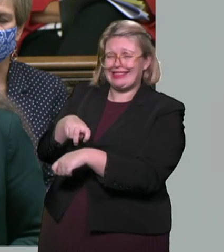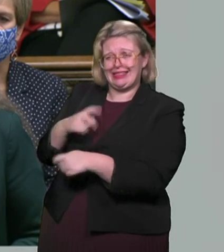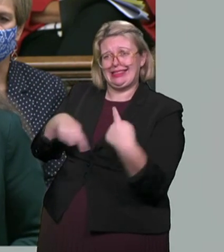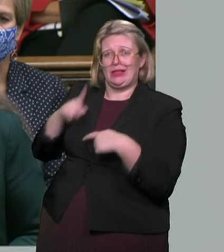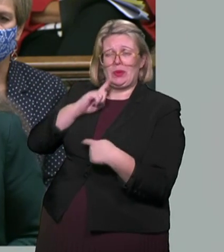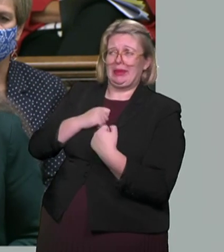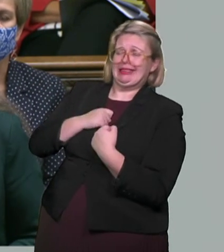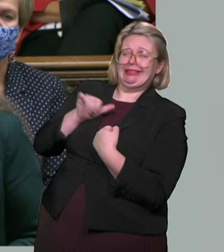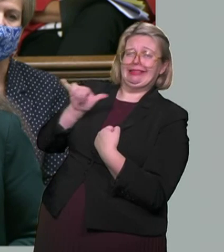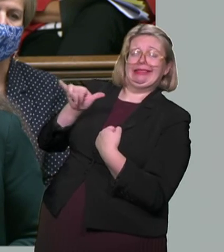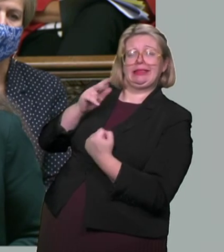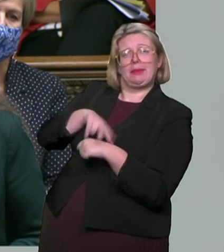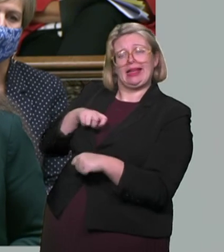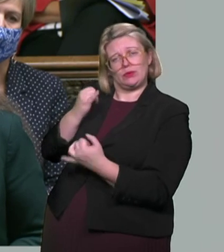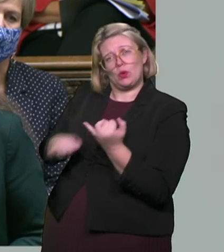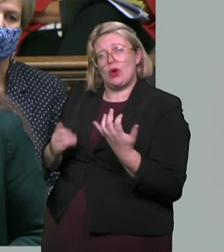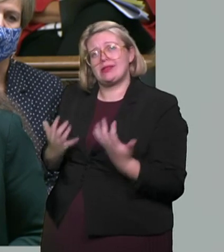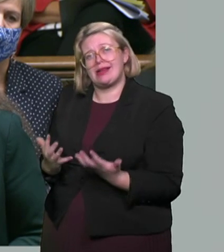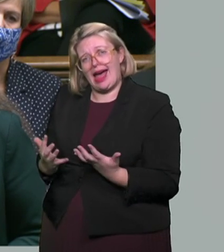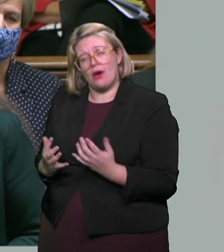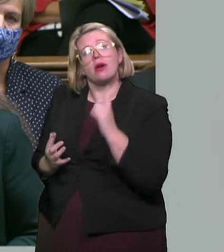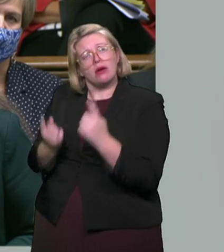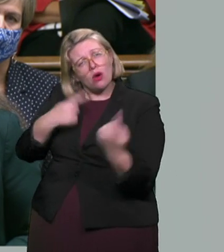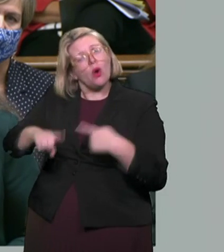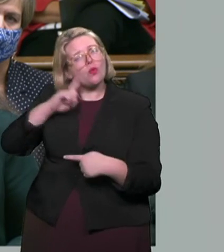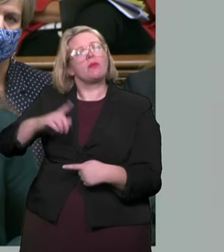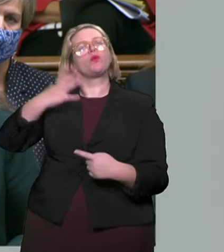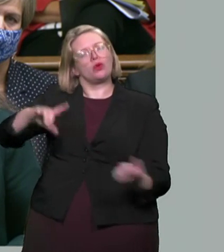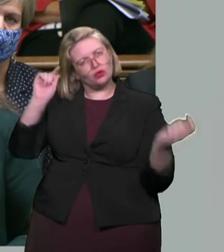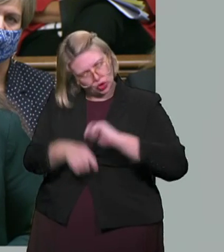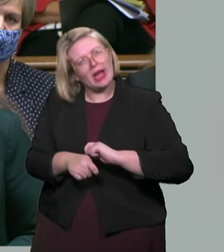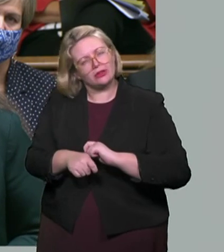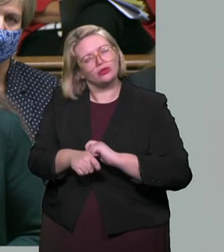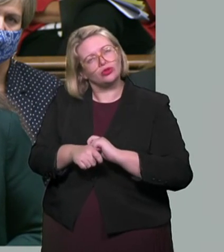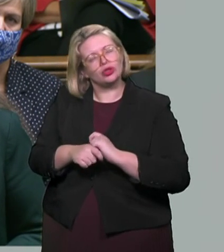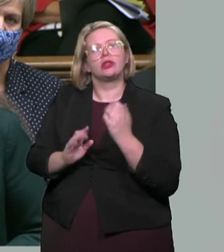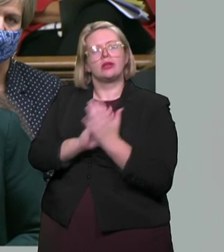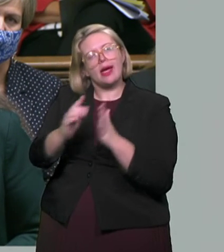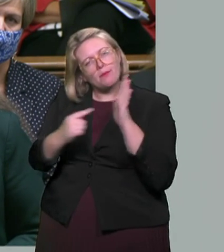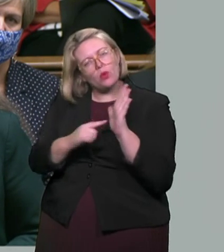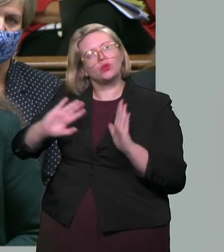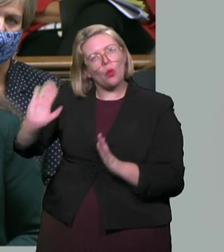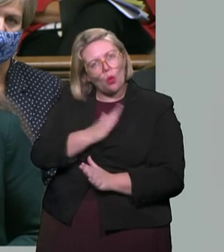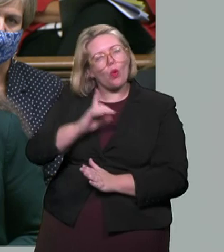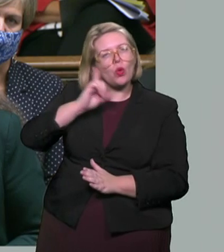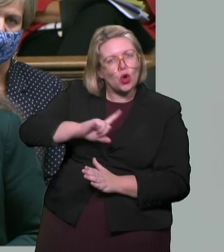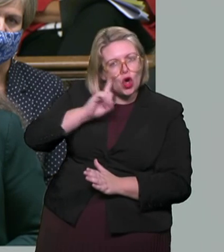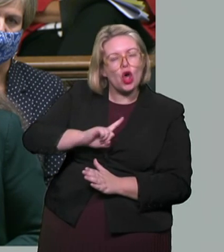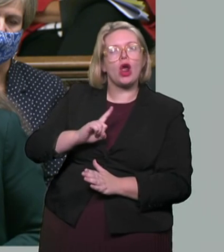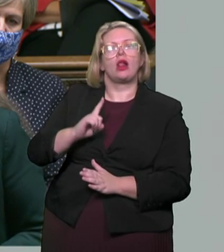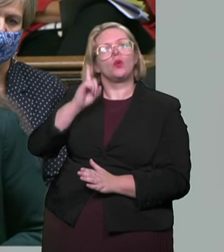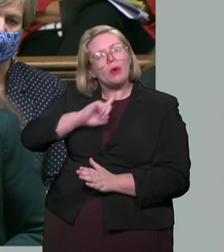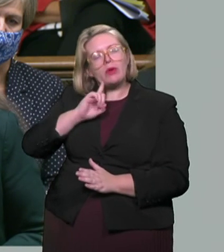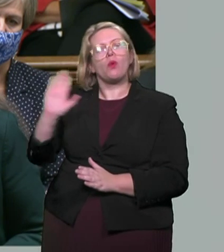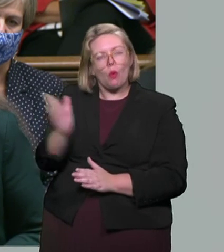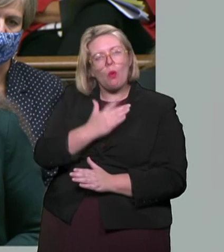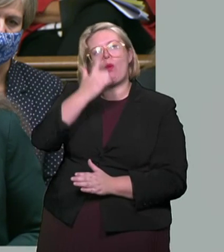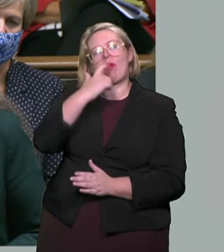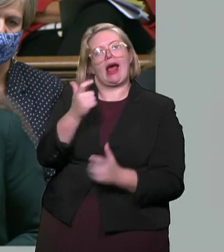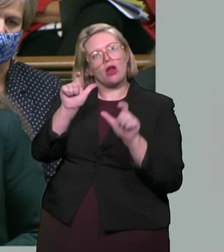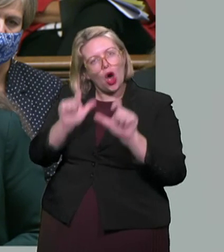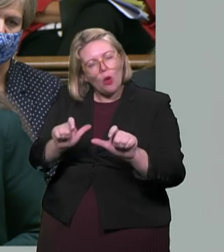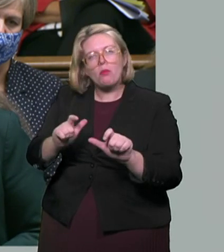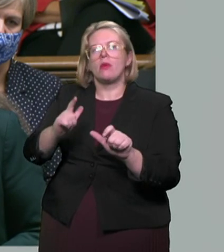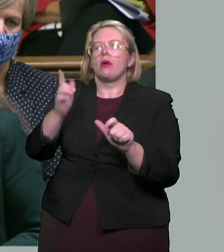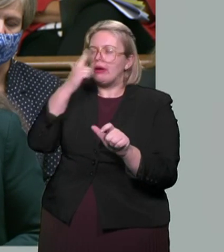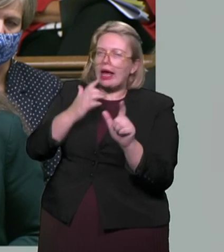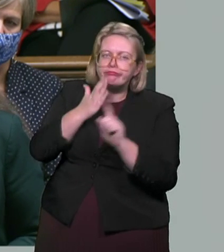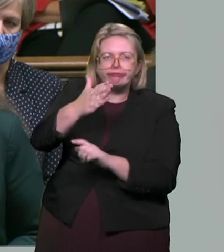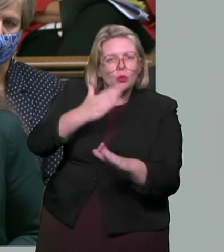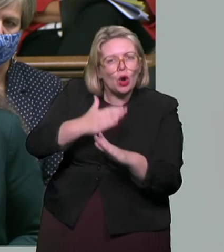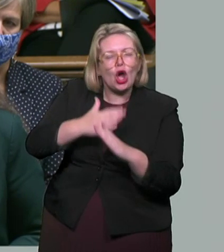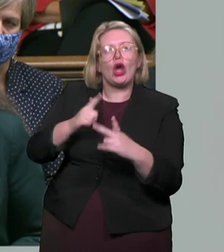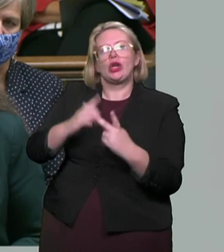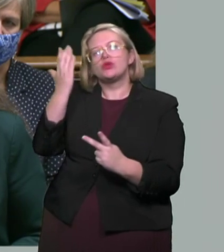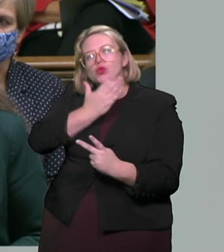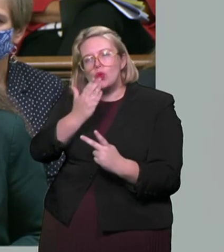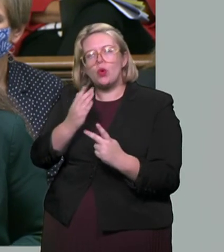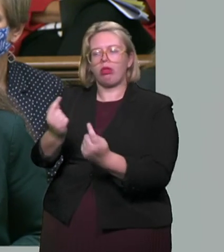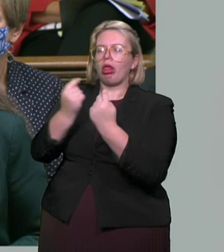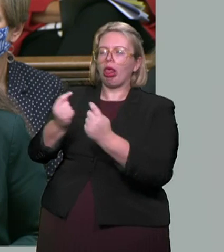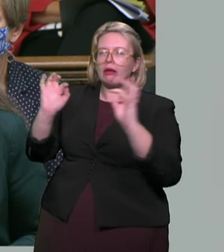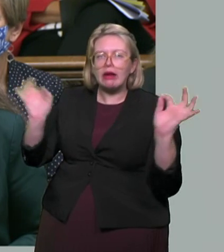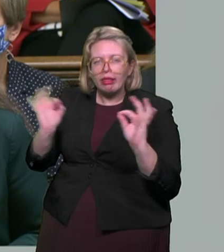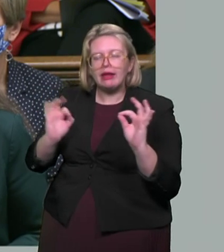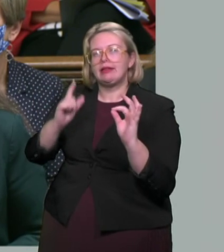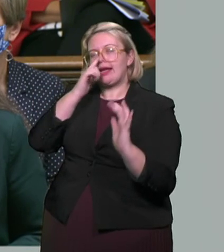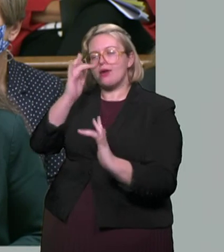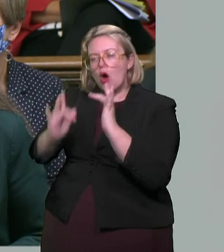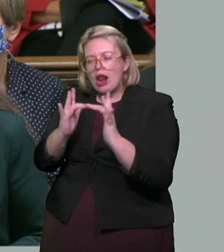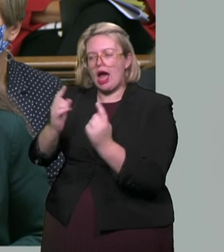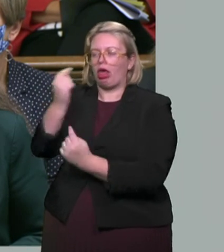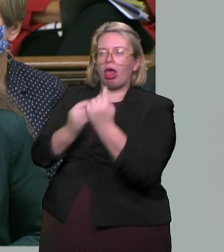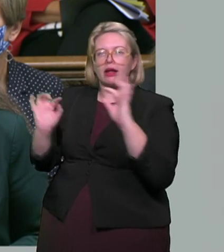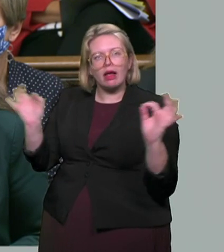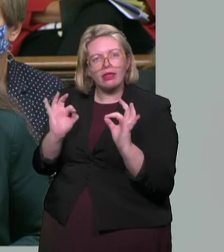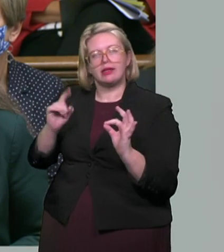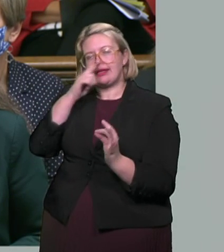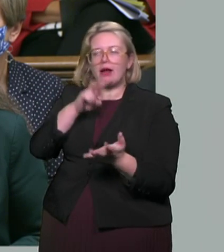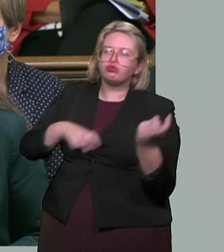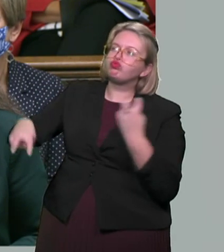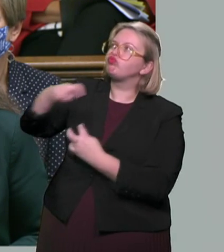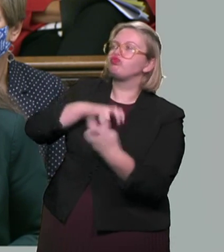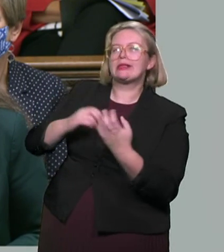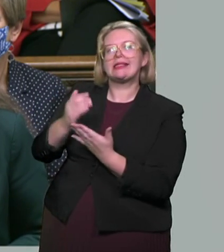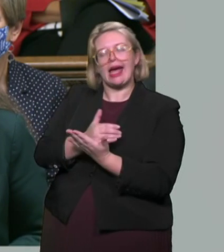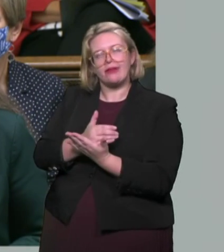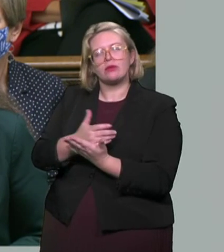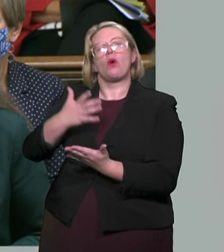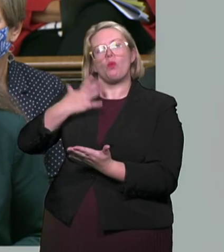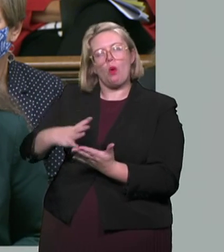As women, we are confident and determined to change that, so that every girl and every woman can live at home without fear, can go to school or work without harassment, can go online without objectification and can walk our streets safely again.